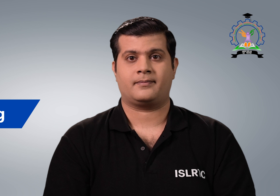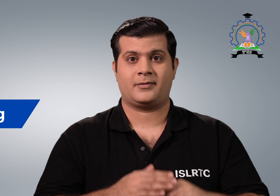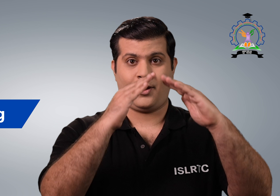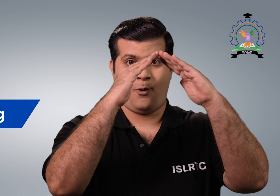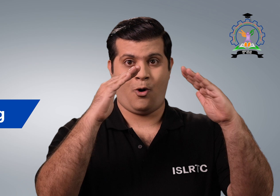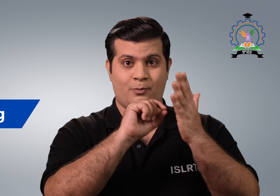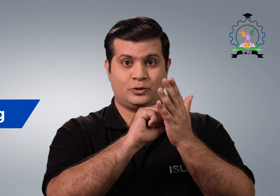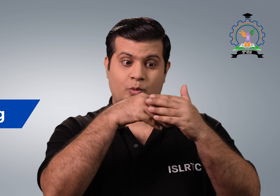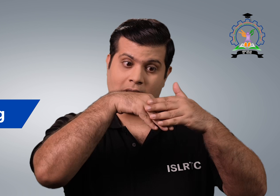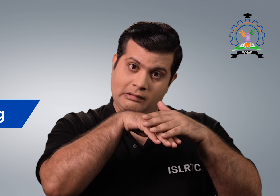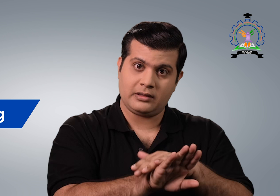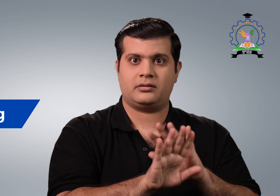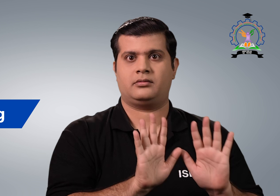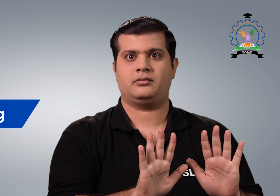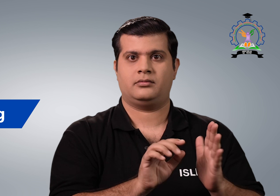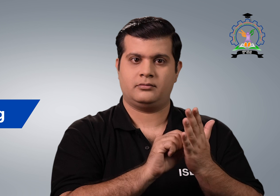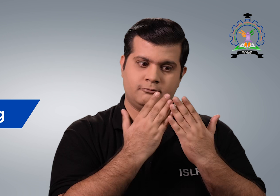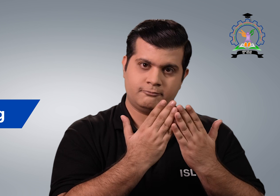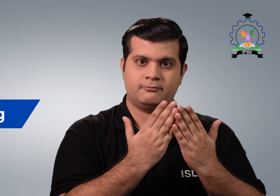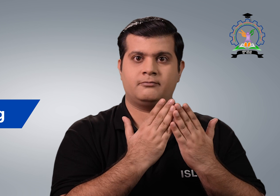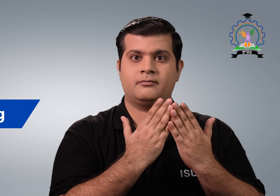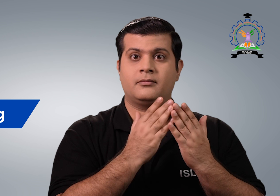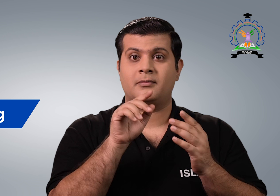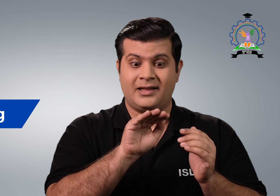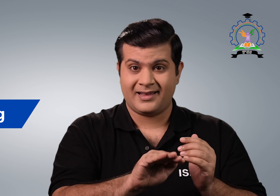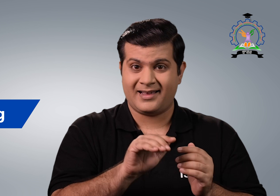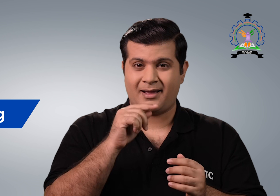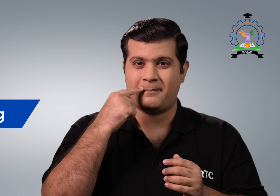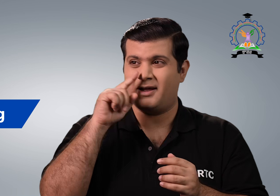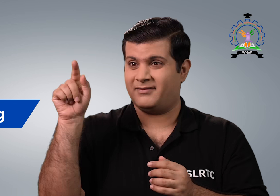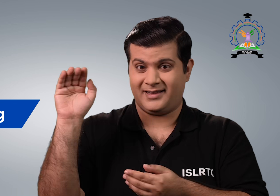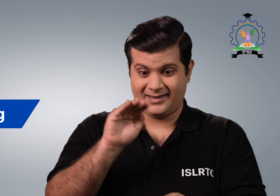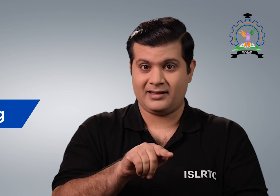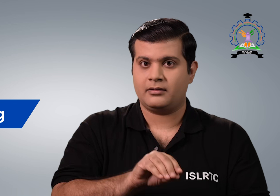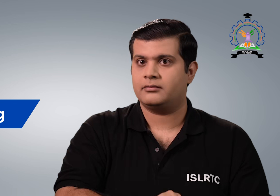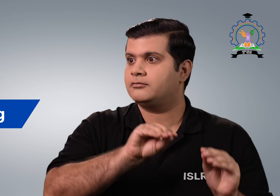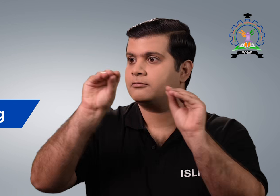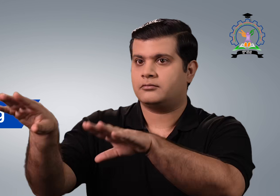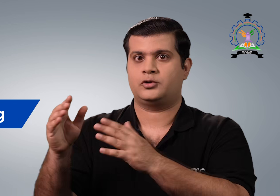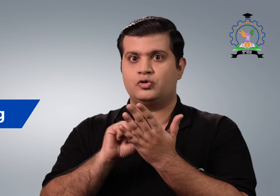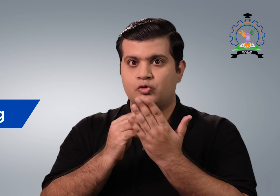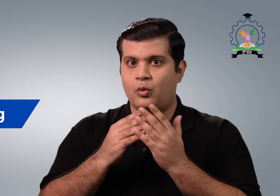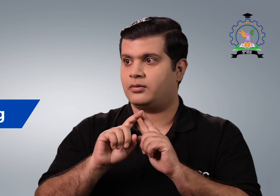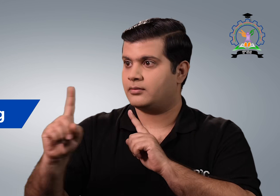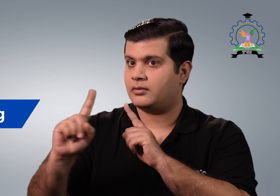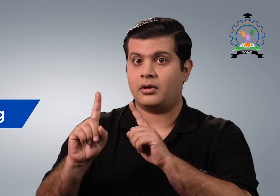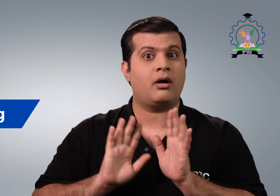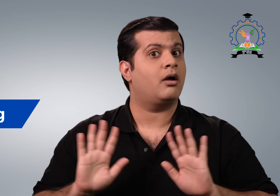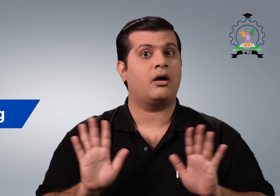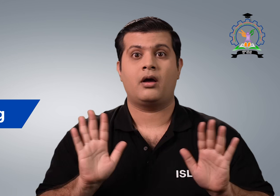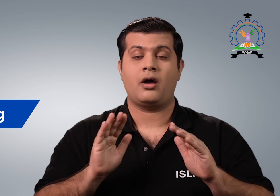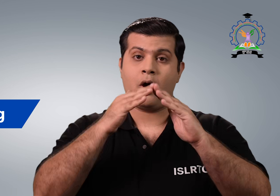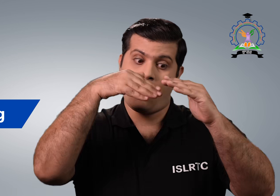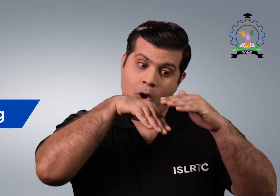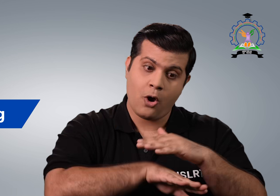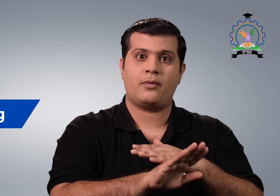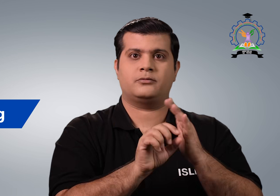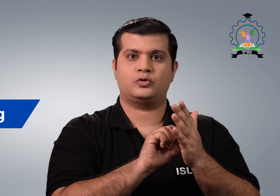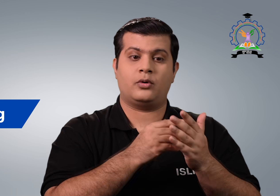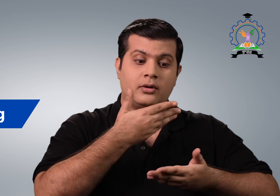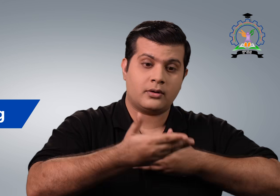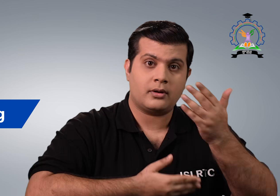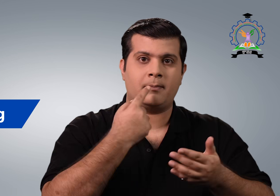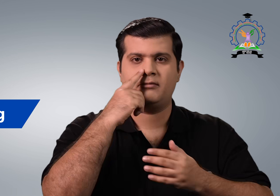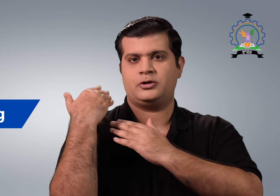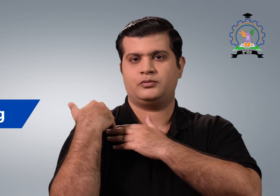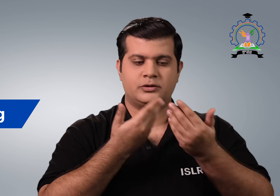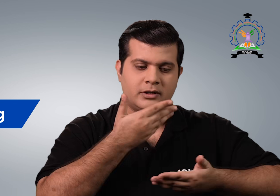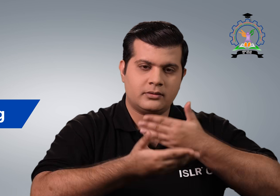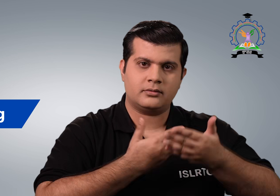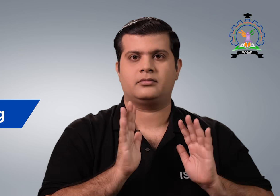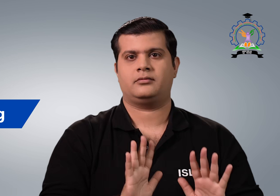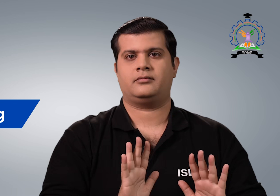In homeschooling parents teach children at home. Instead of putting the child in a school, parents take full responsibility for the child's schooling.